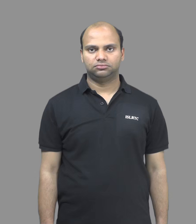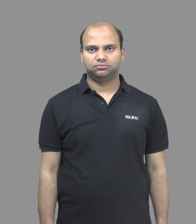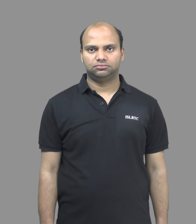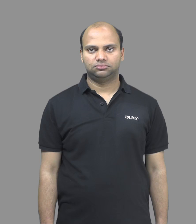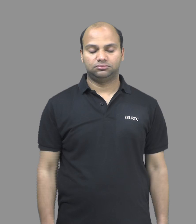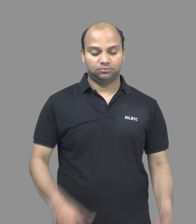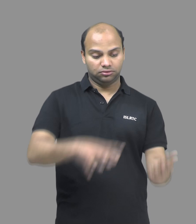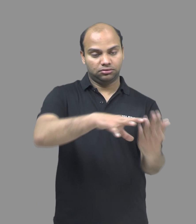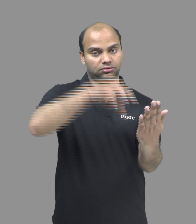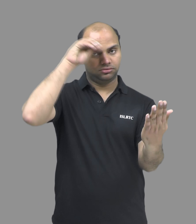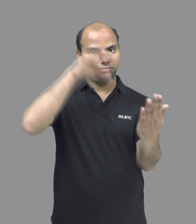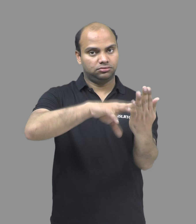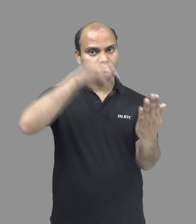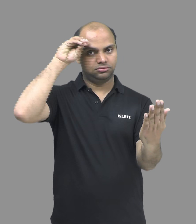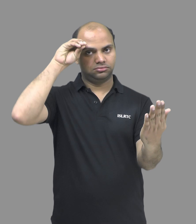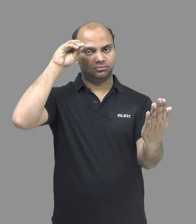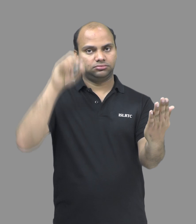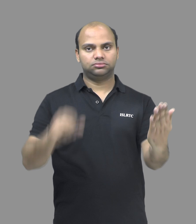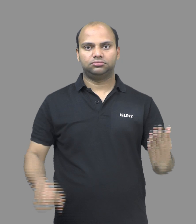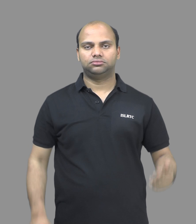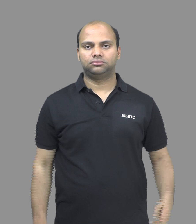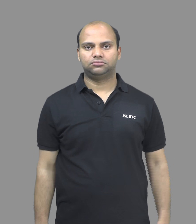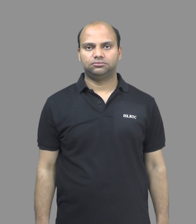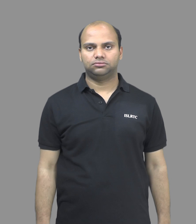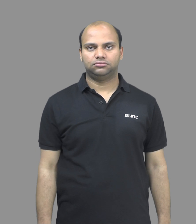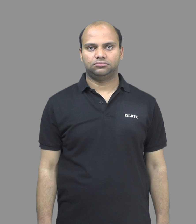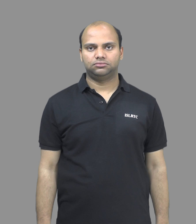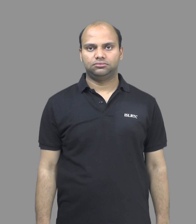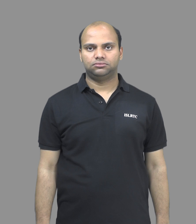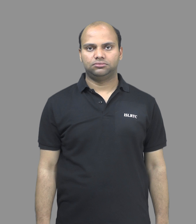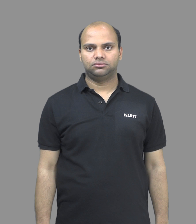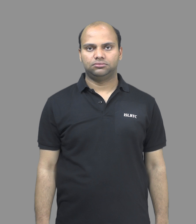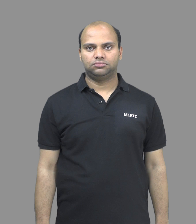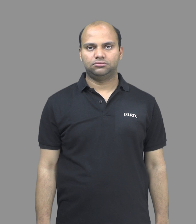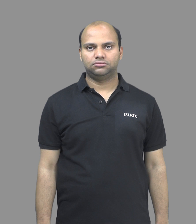Learn